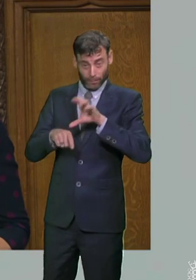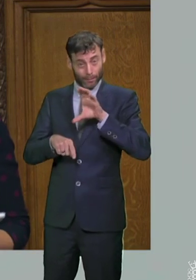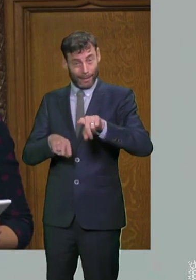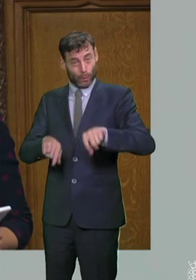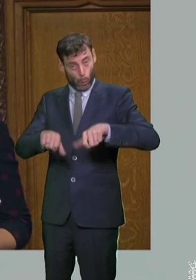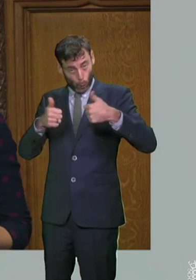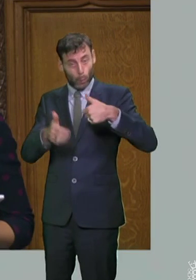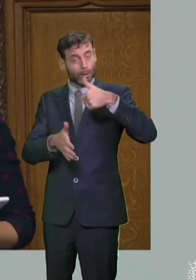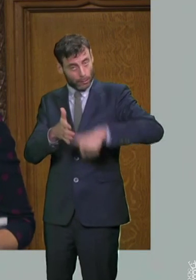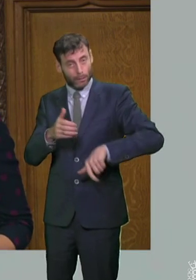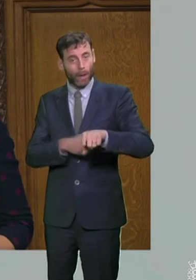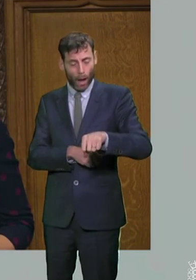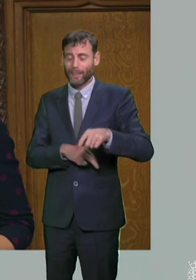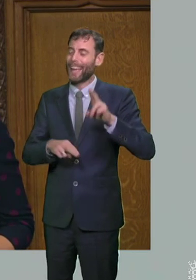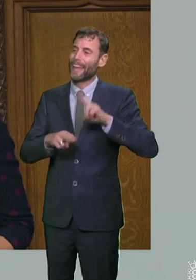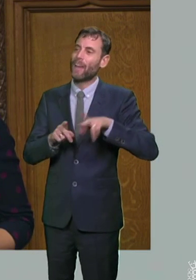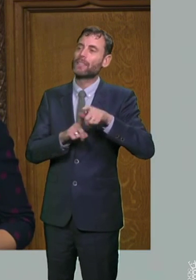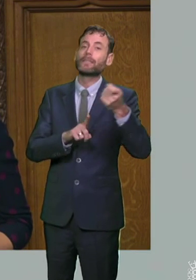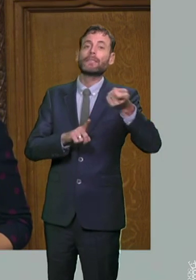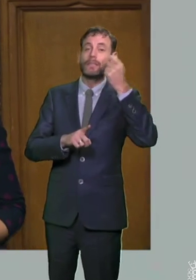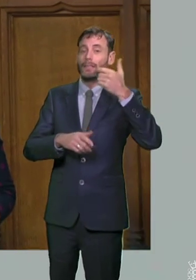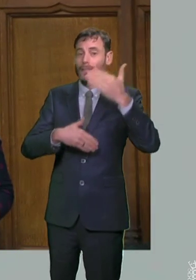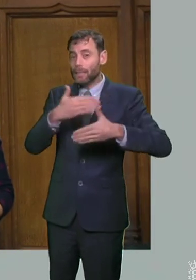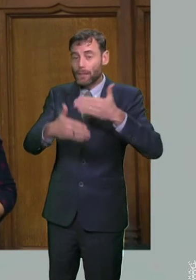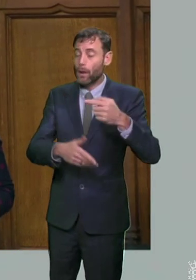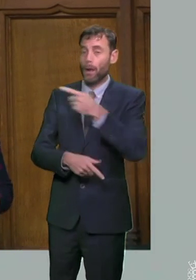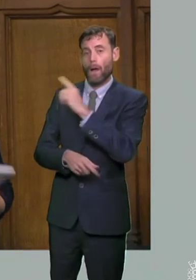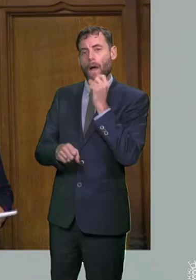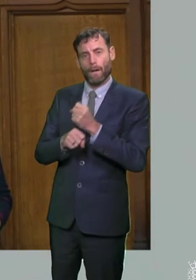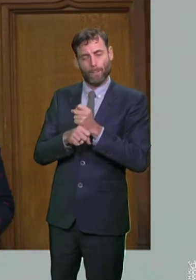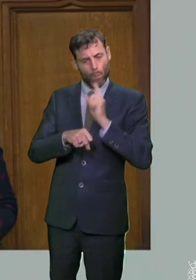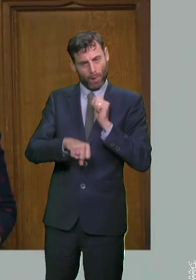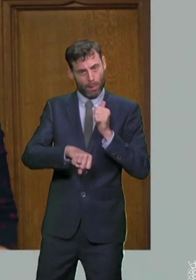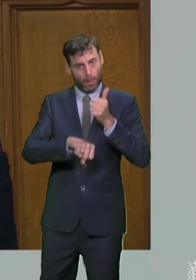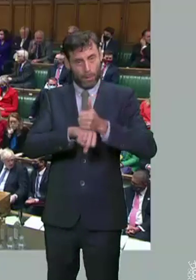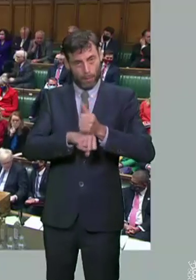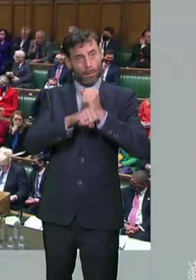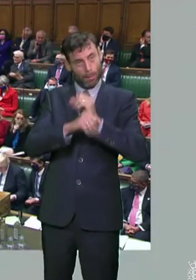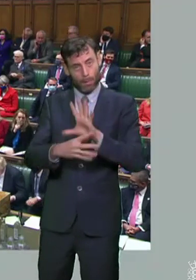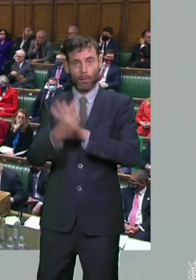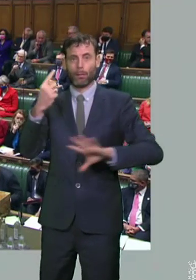Will he confirm that it if it a successful programme, the Government’s aim is to roll it out across the whole country?